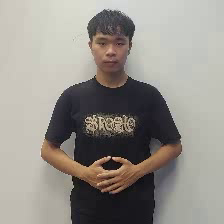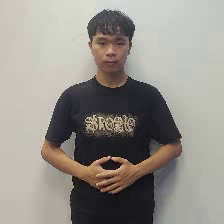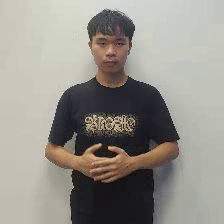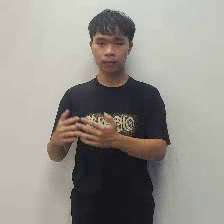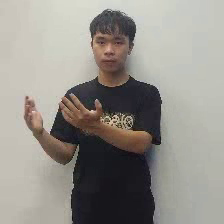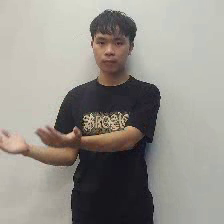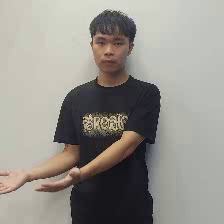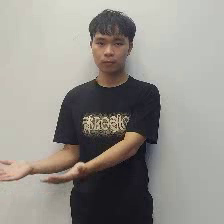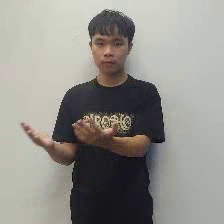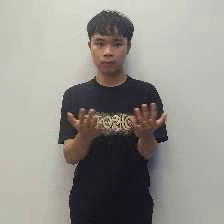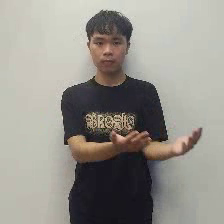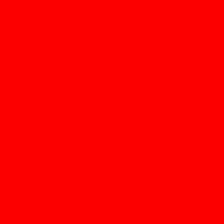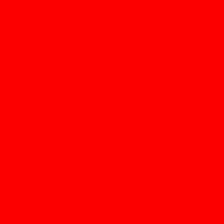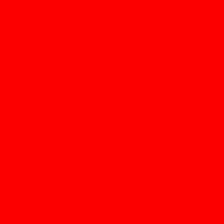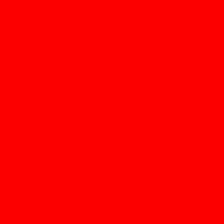Mời vào